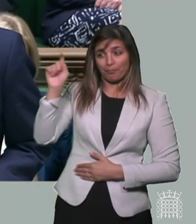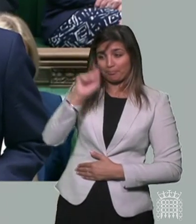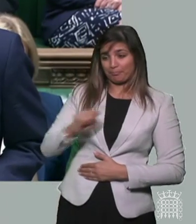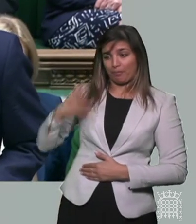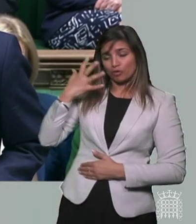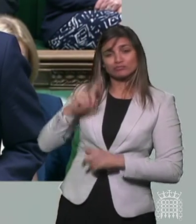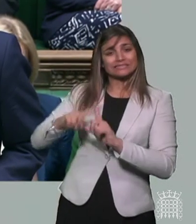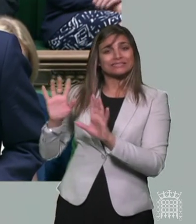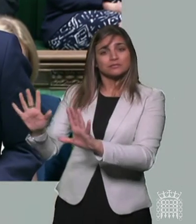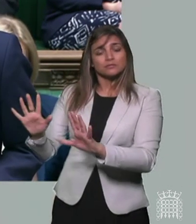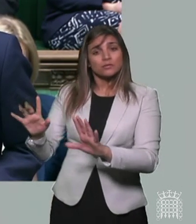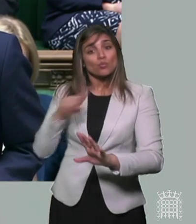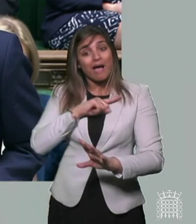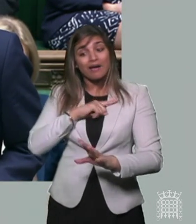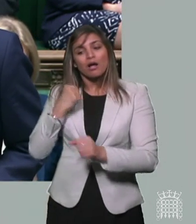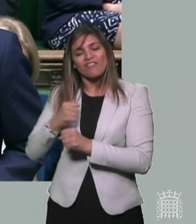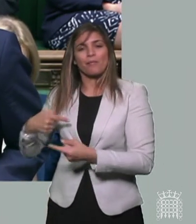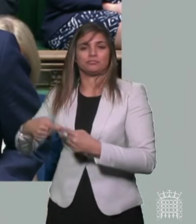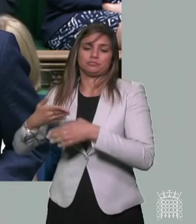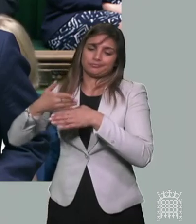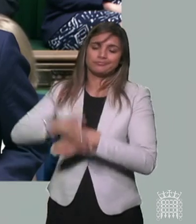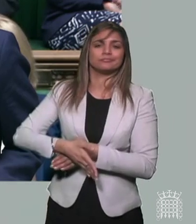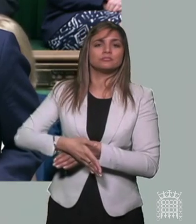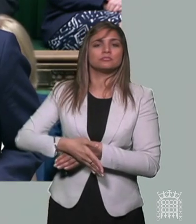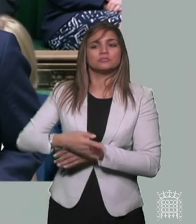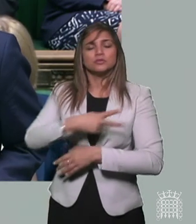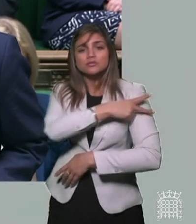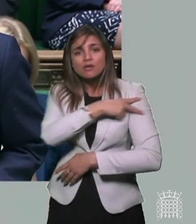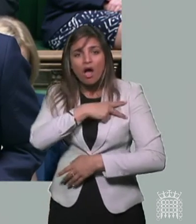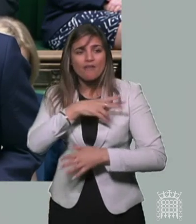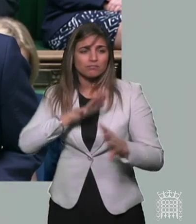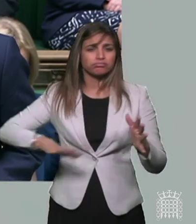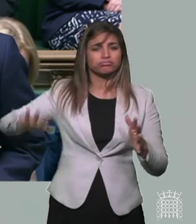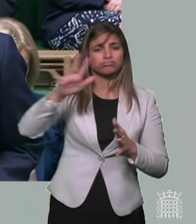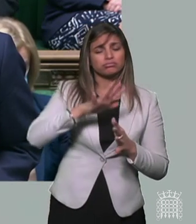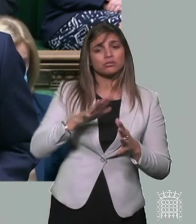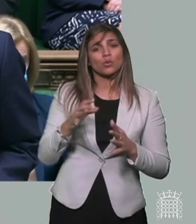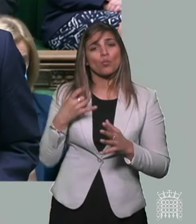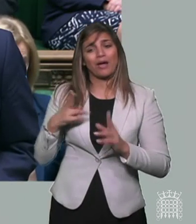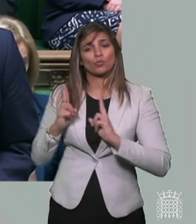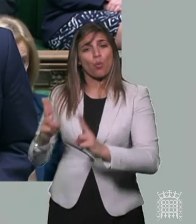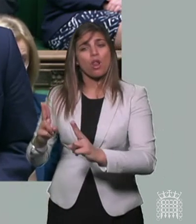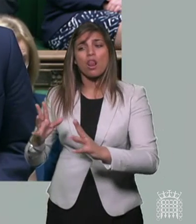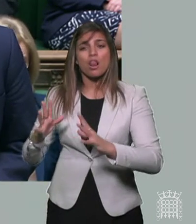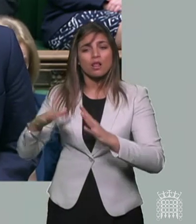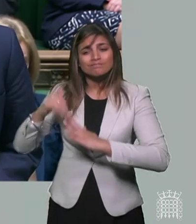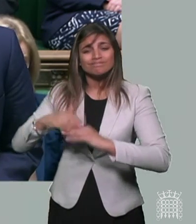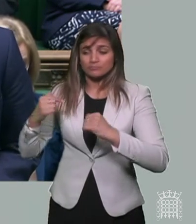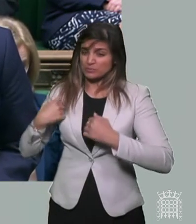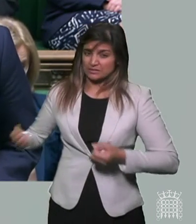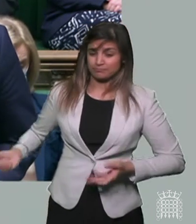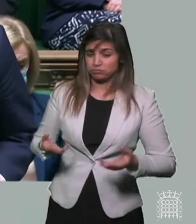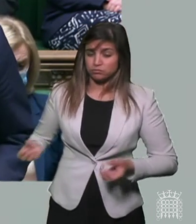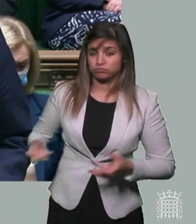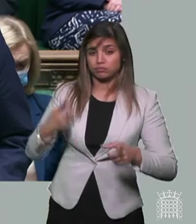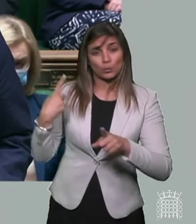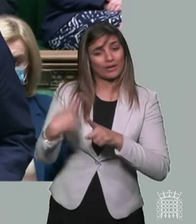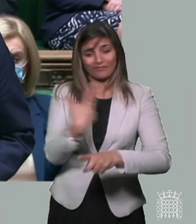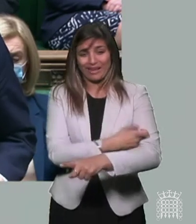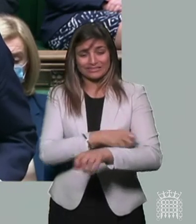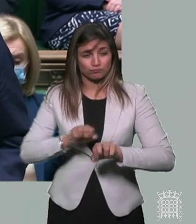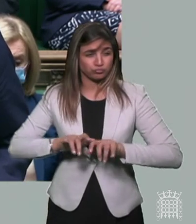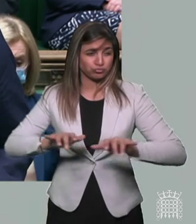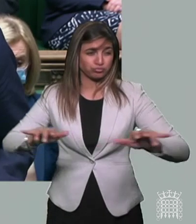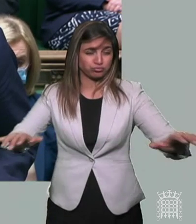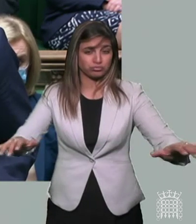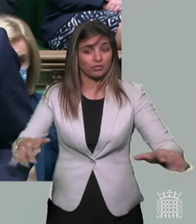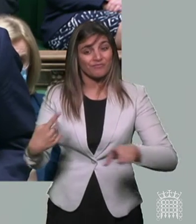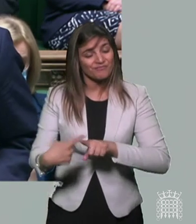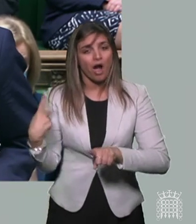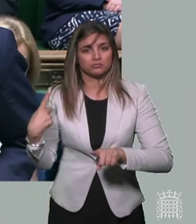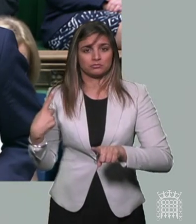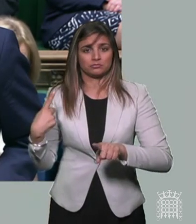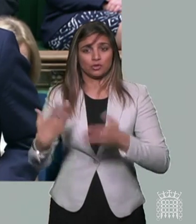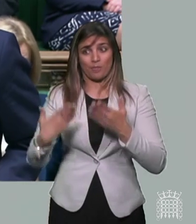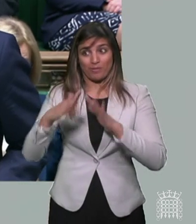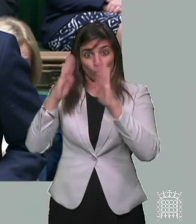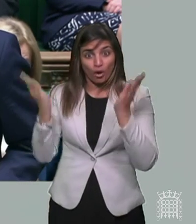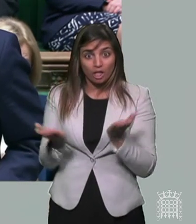It is because of the efforts of the Government, and of officials and staff up and down Whitehall, that we have driven the fastest vaccine roll-out in Europe and one of the fastest in the world.